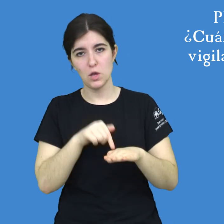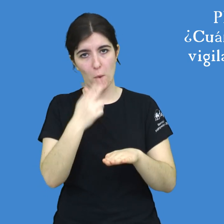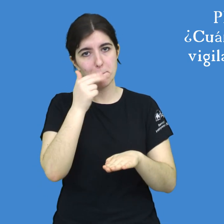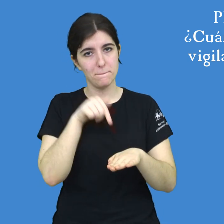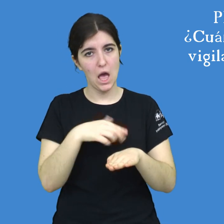pie